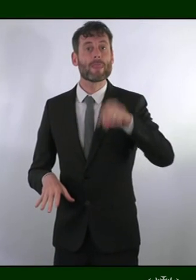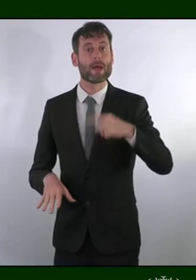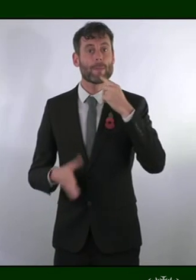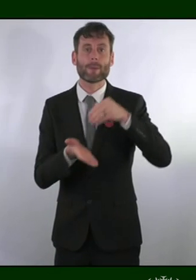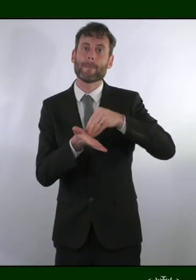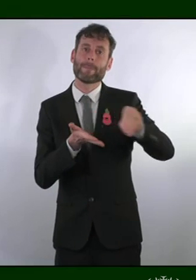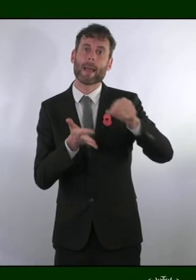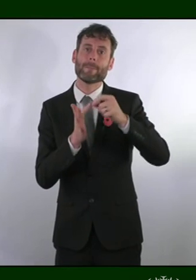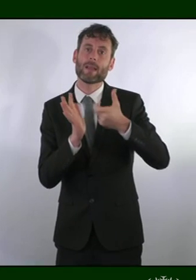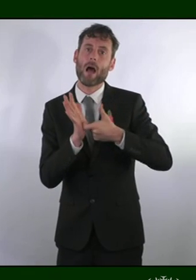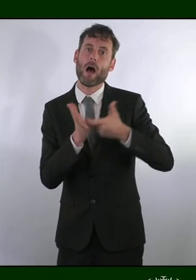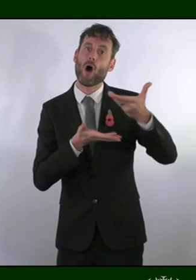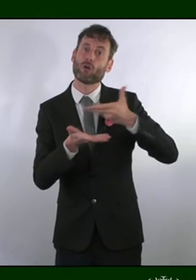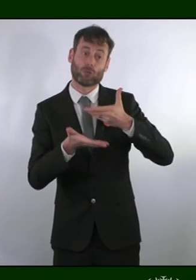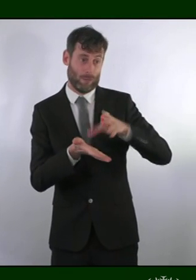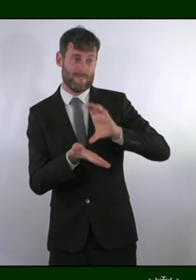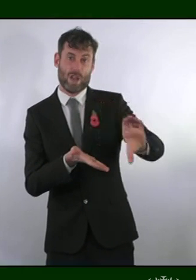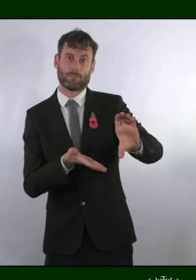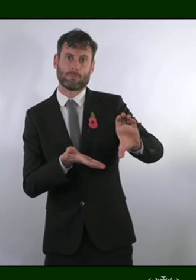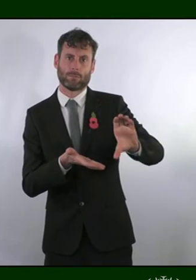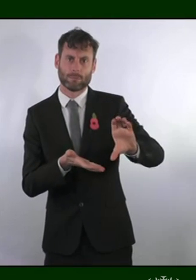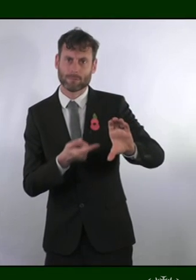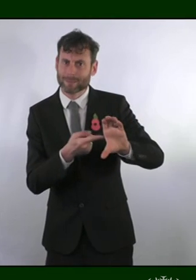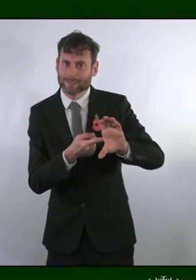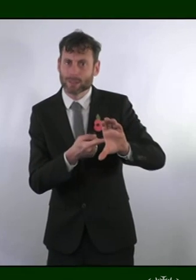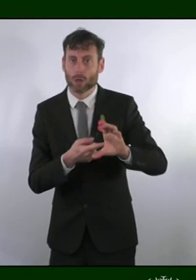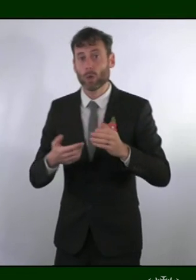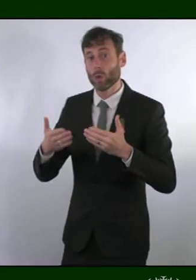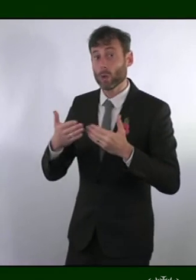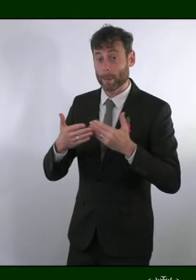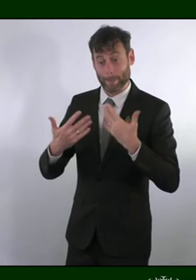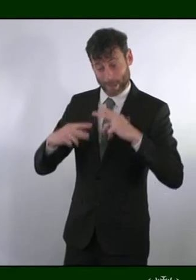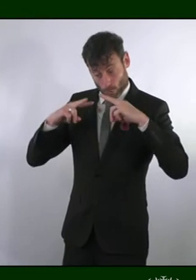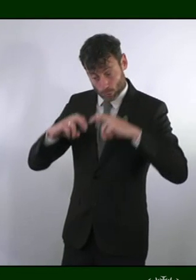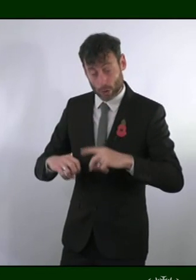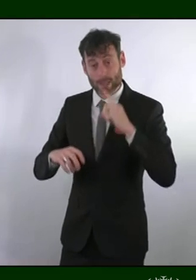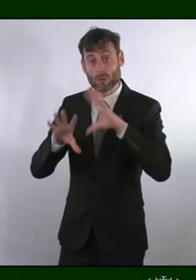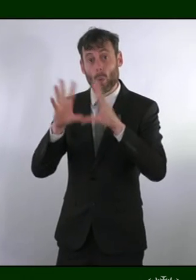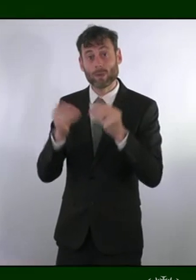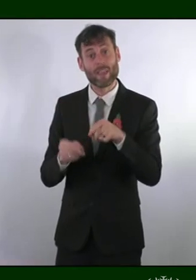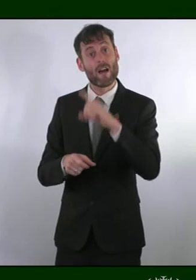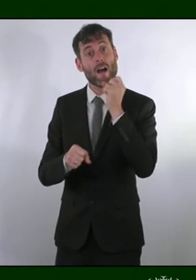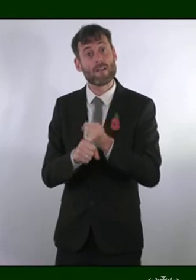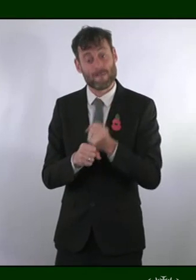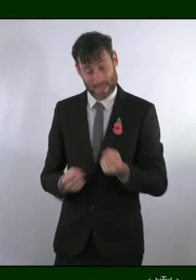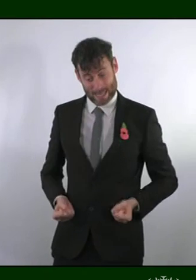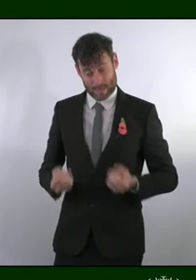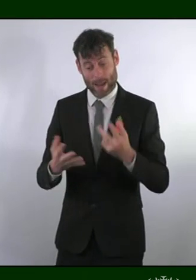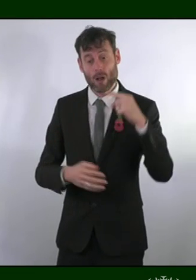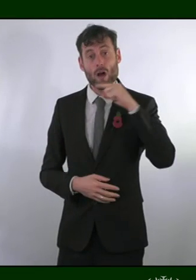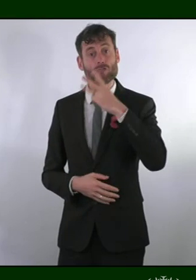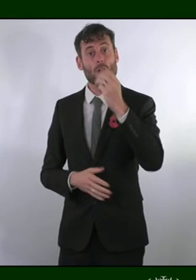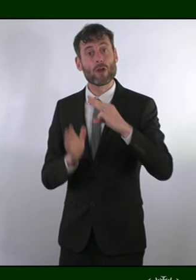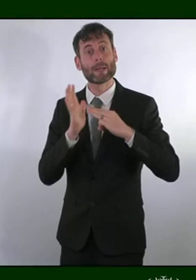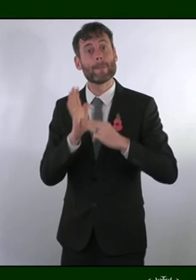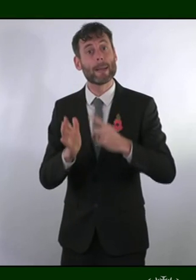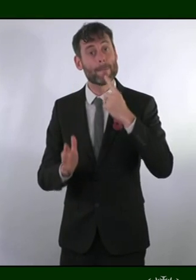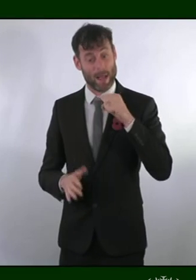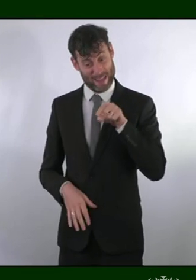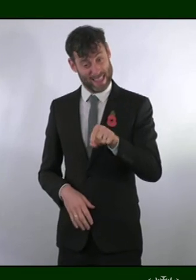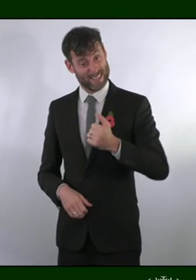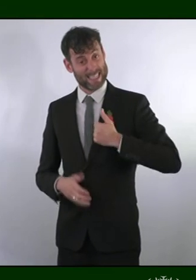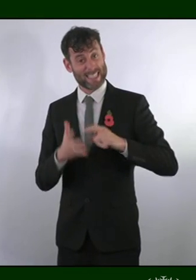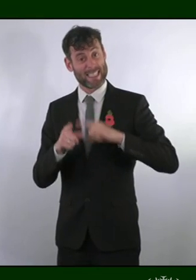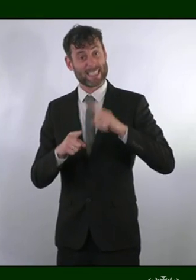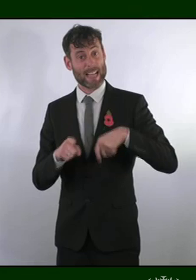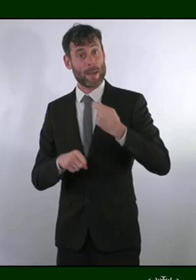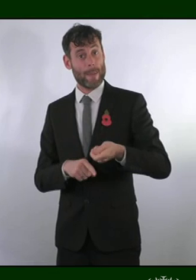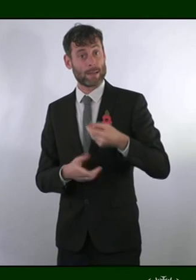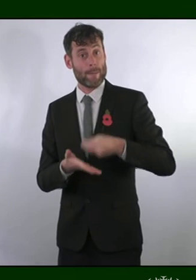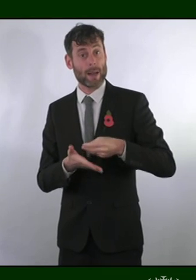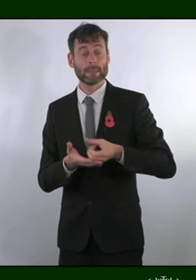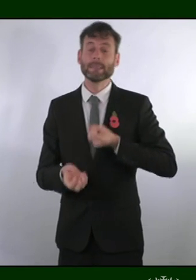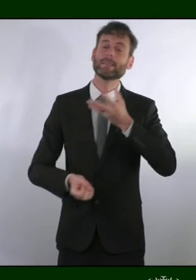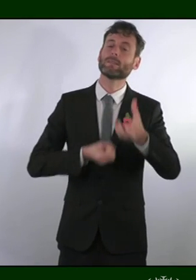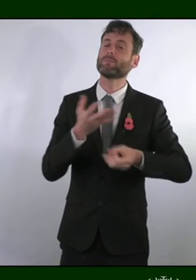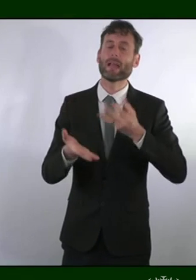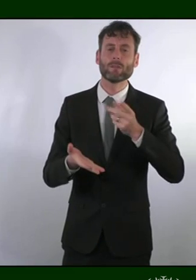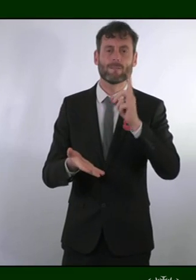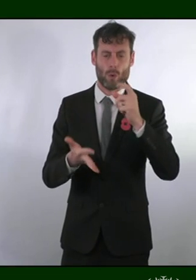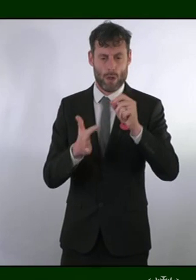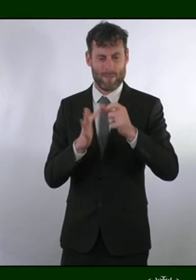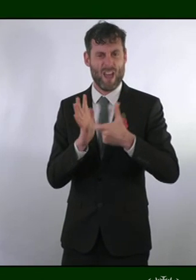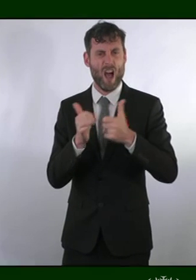And that is the tip of the iceberg: new research today shows that the Government have spent at least £130 million of taxpayers’ money on PR companies, and that is in this year alone.